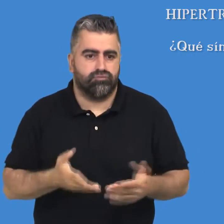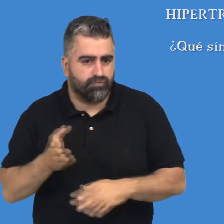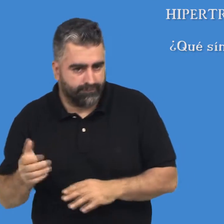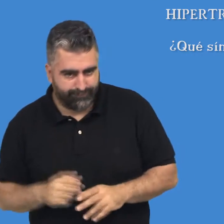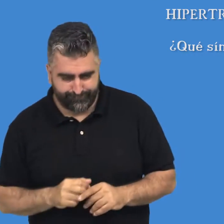ir